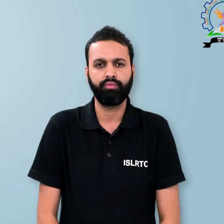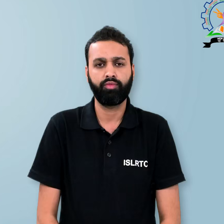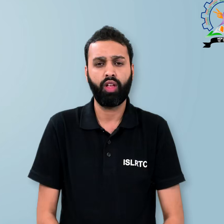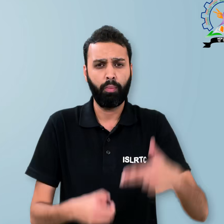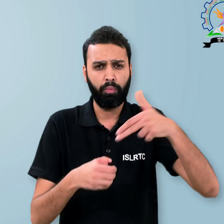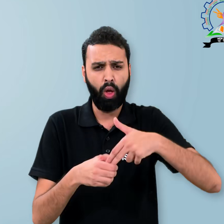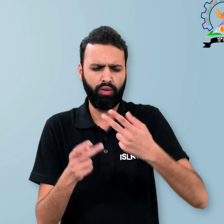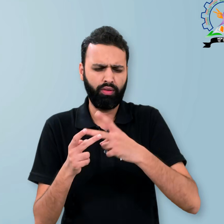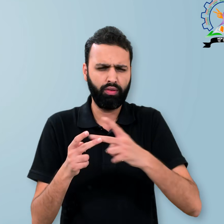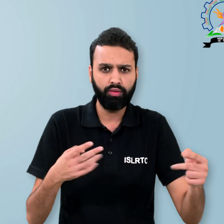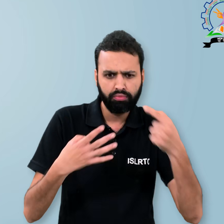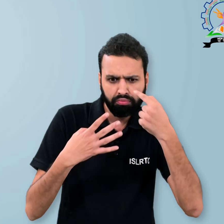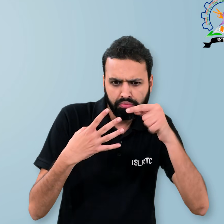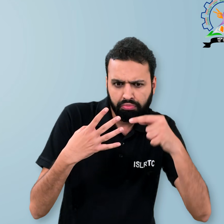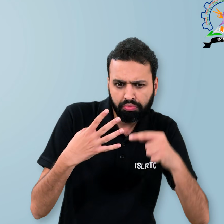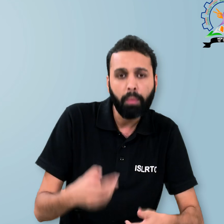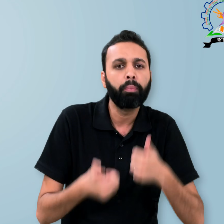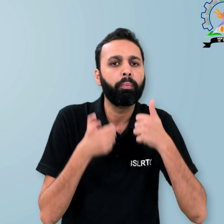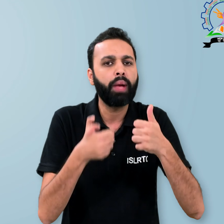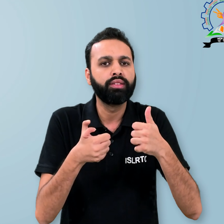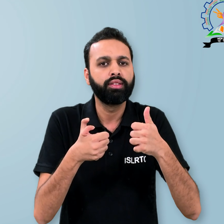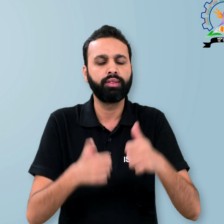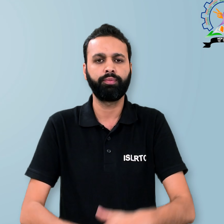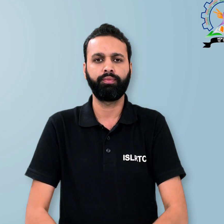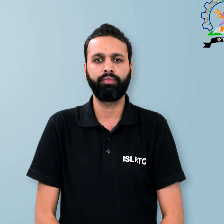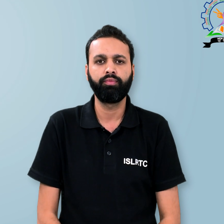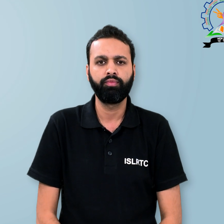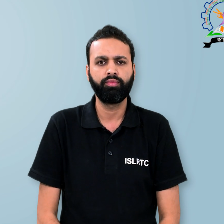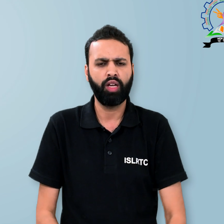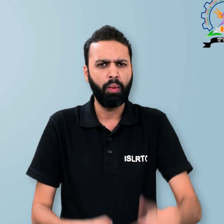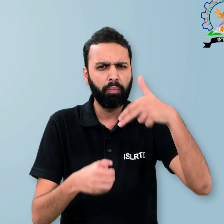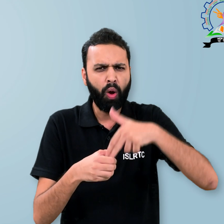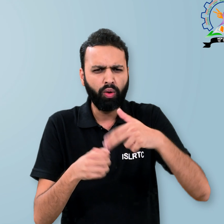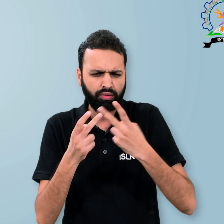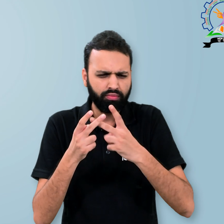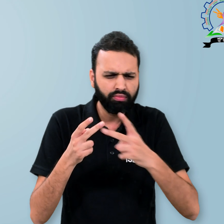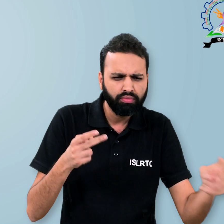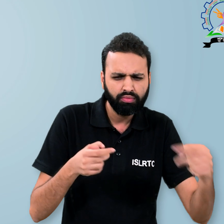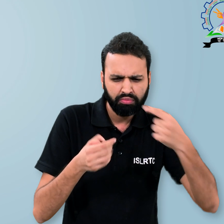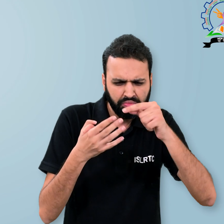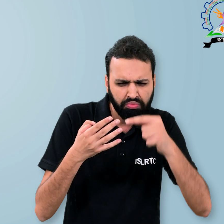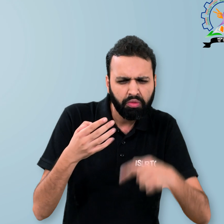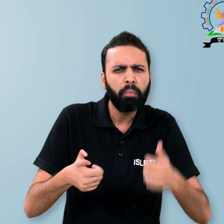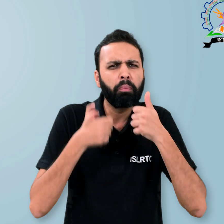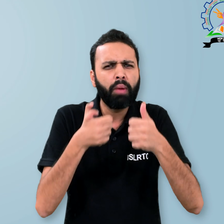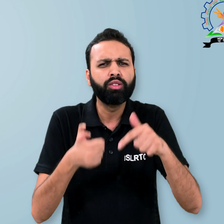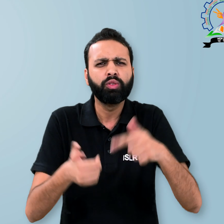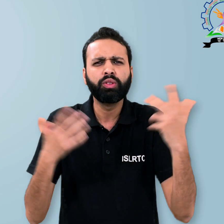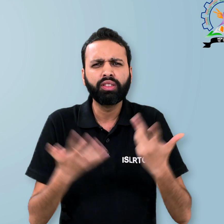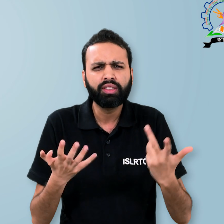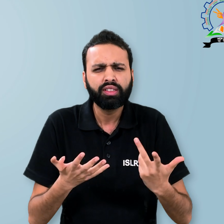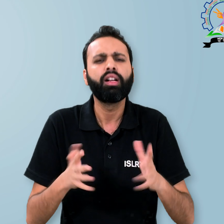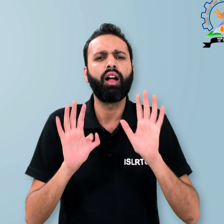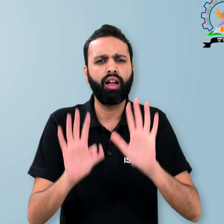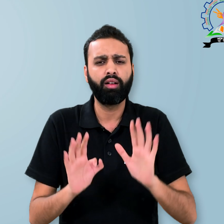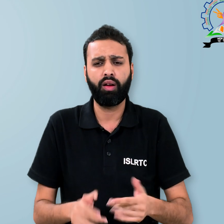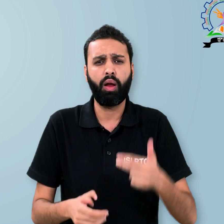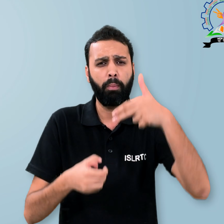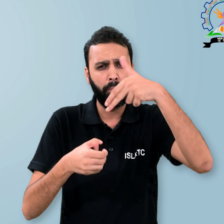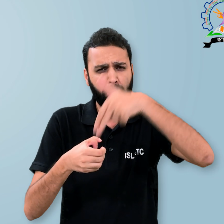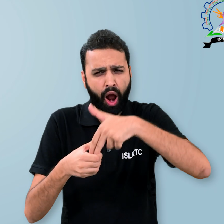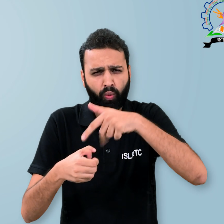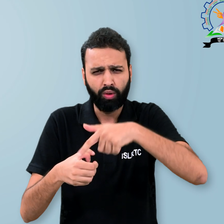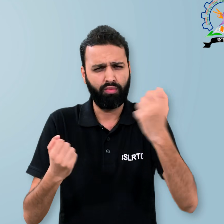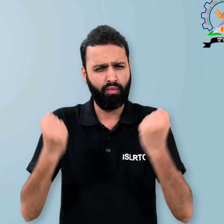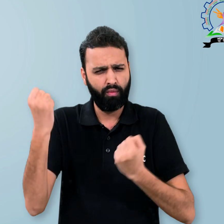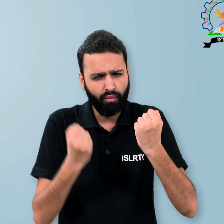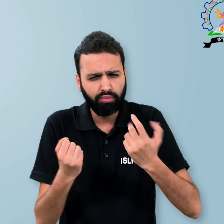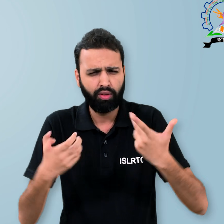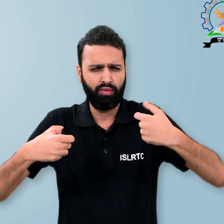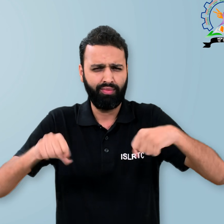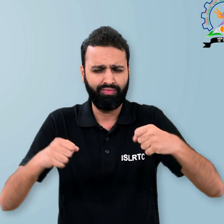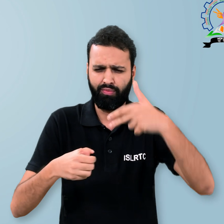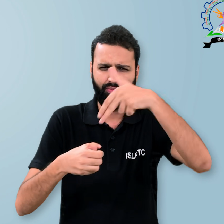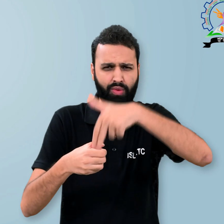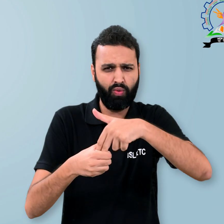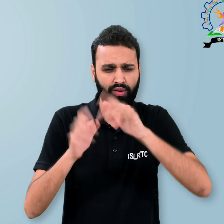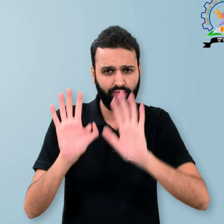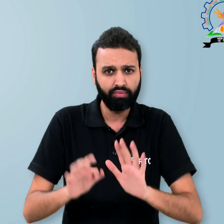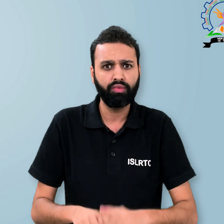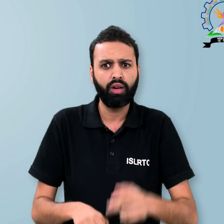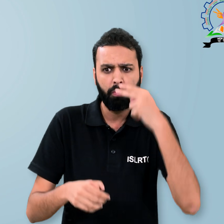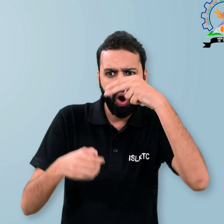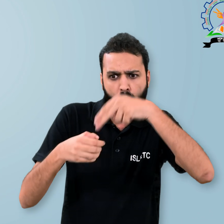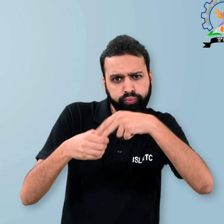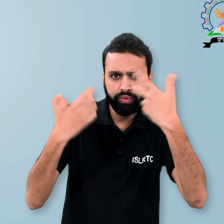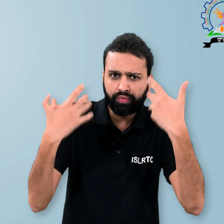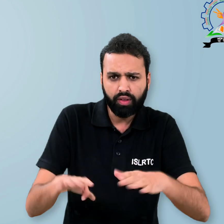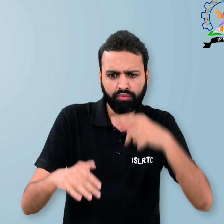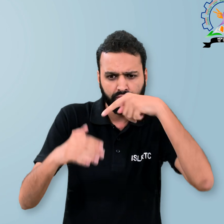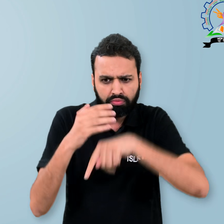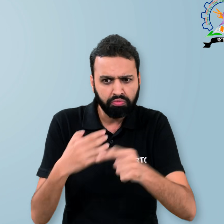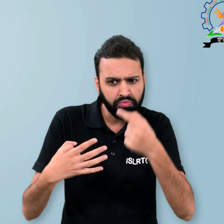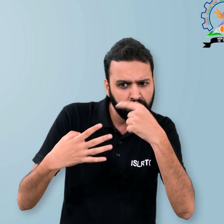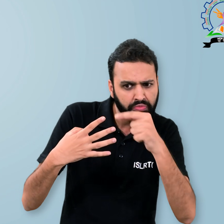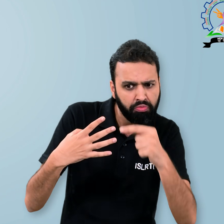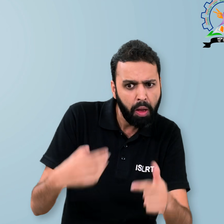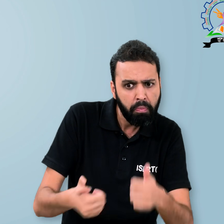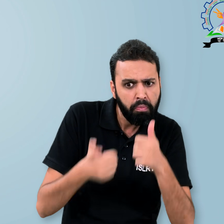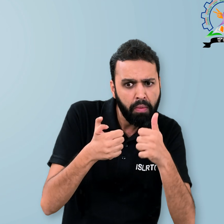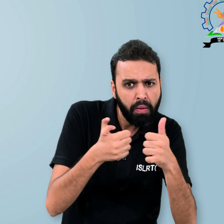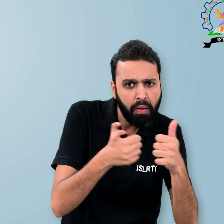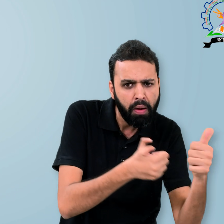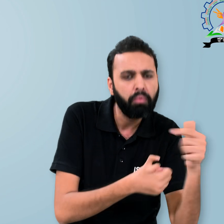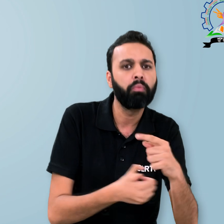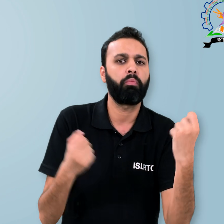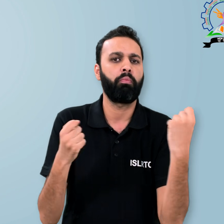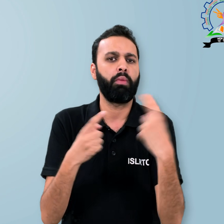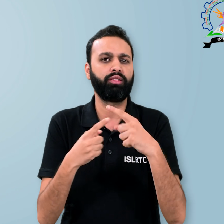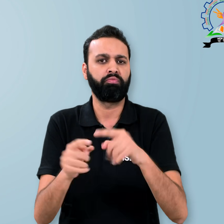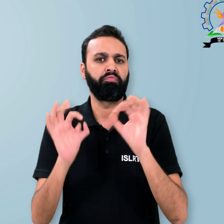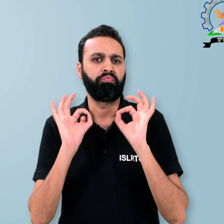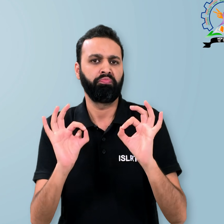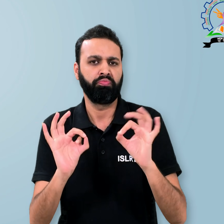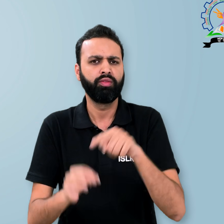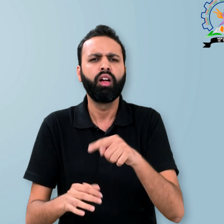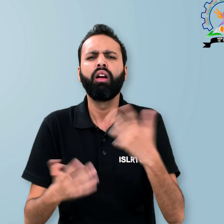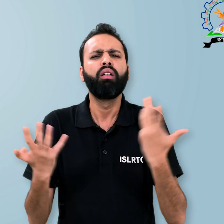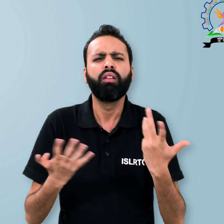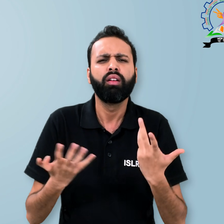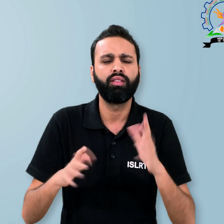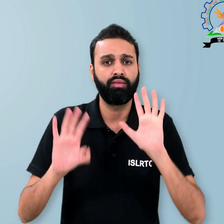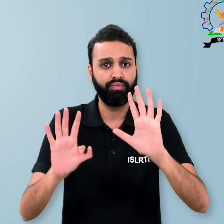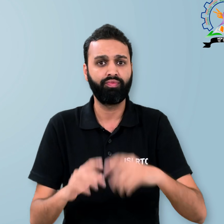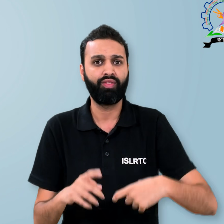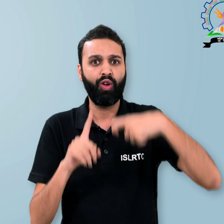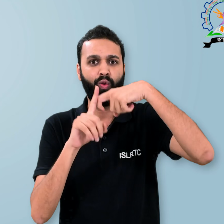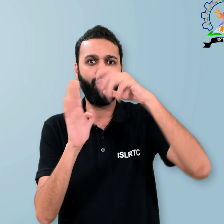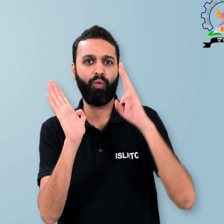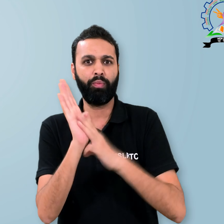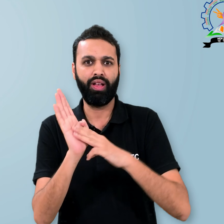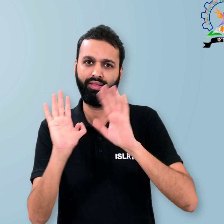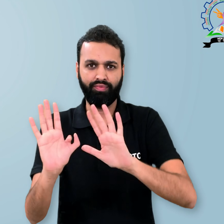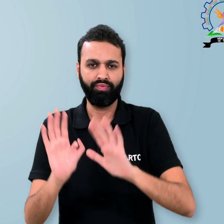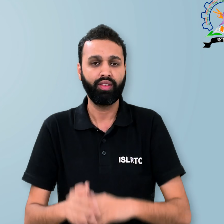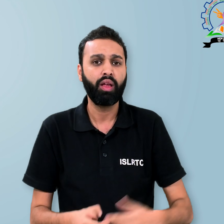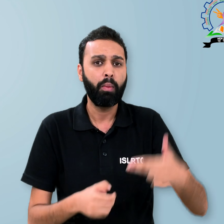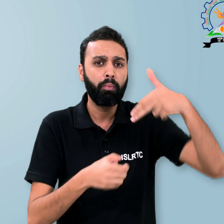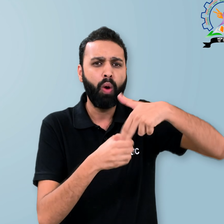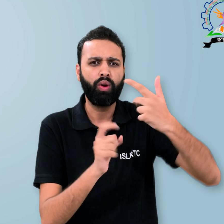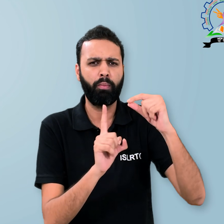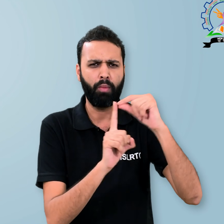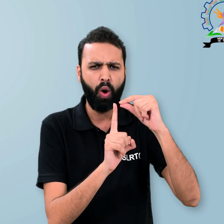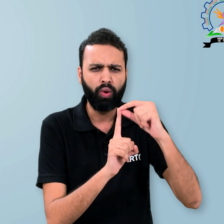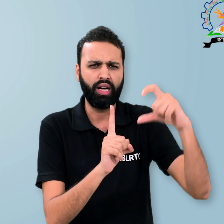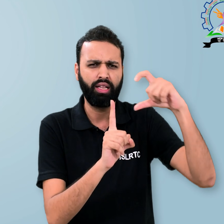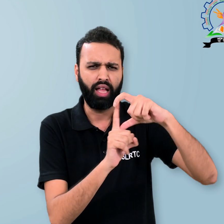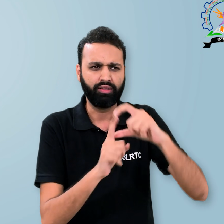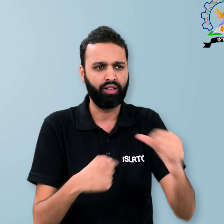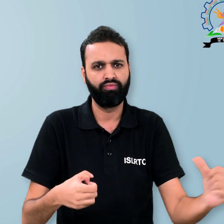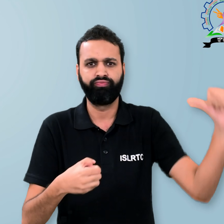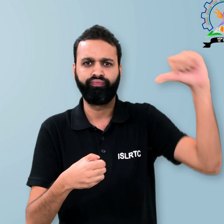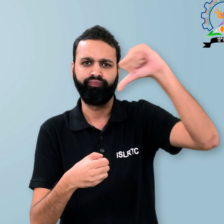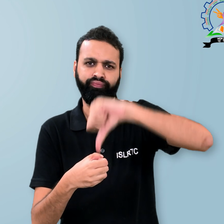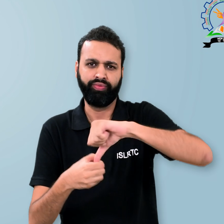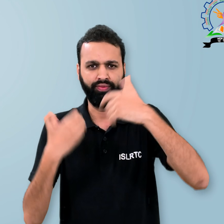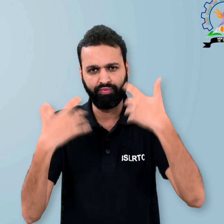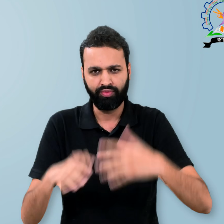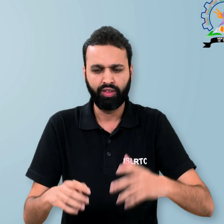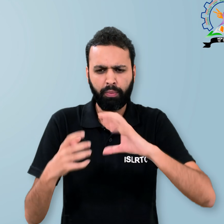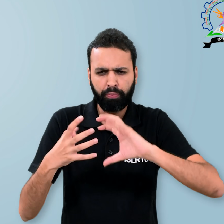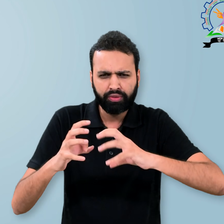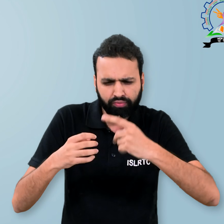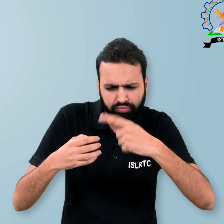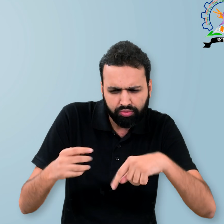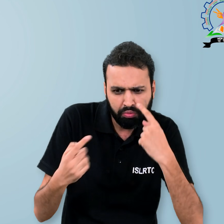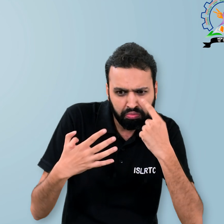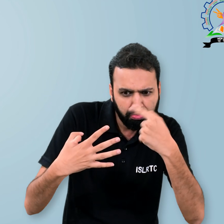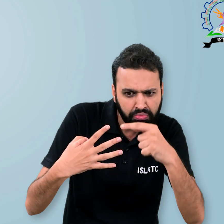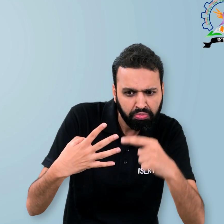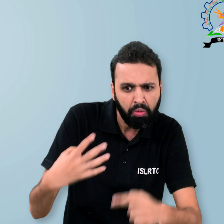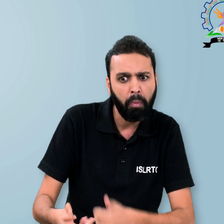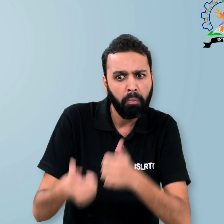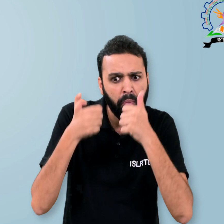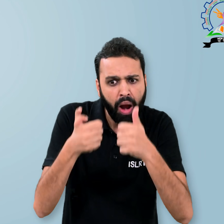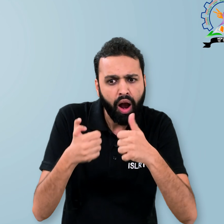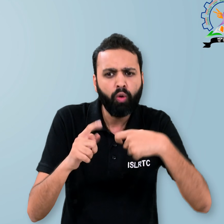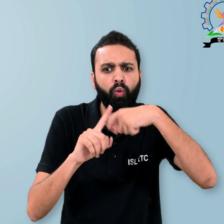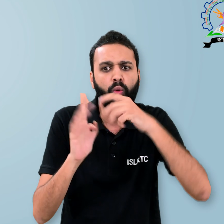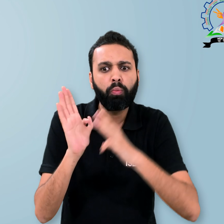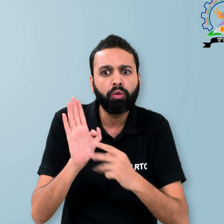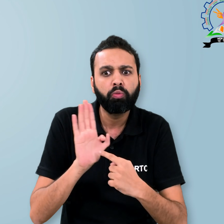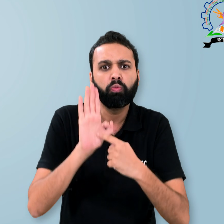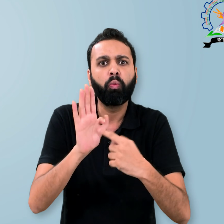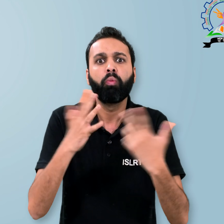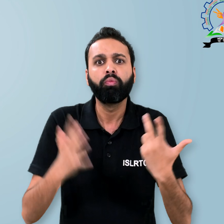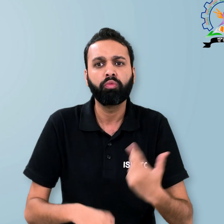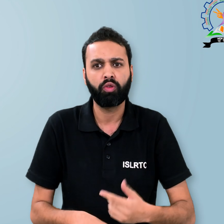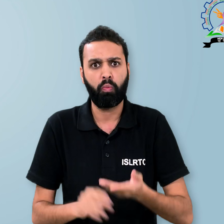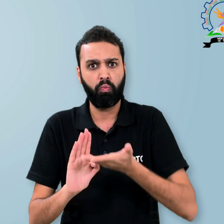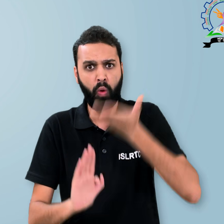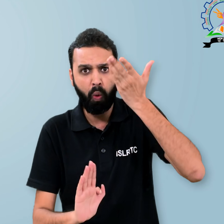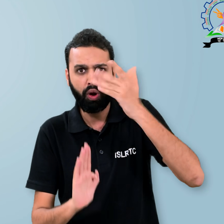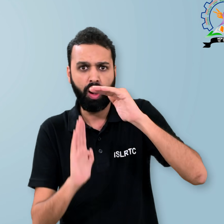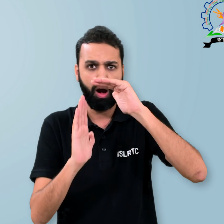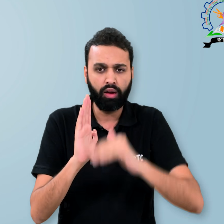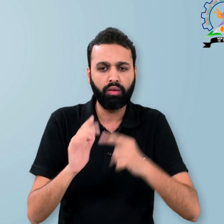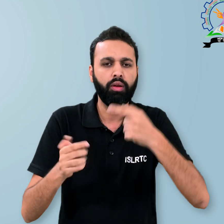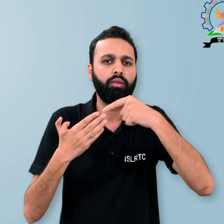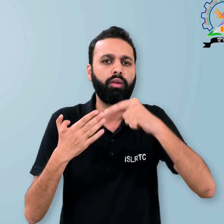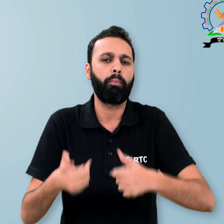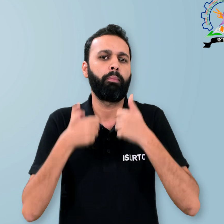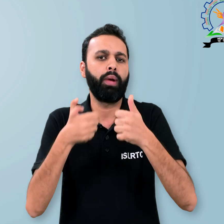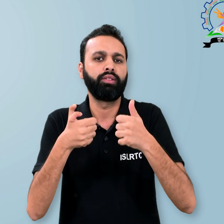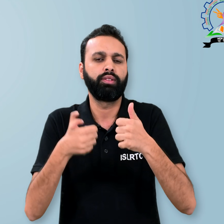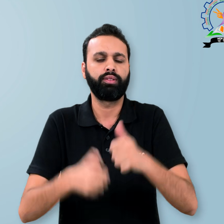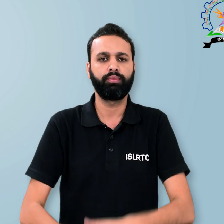Ideal Fuel An ideal fuel is cheap, readily available, easy to transport and readily combustible. It does not produce gases or residues that pollute environment.